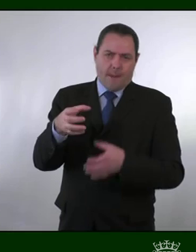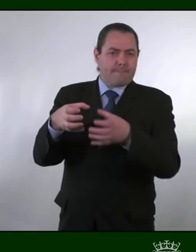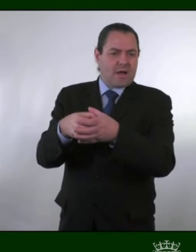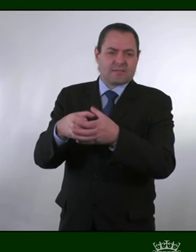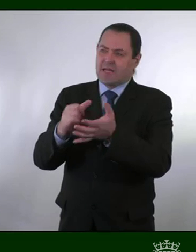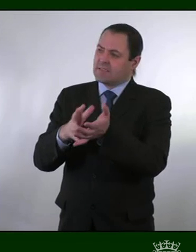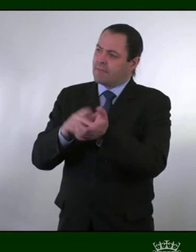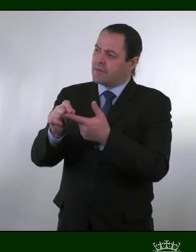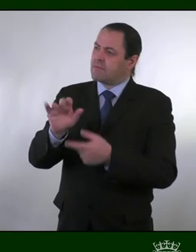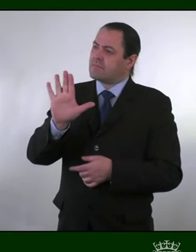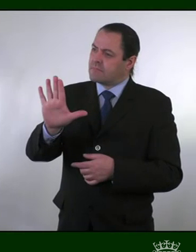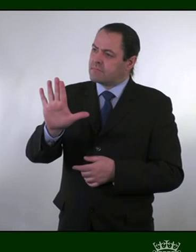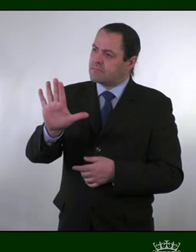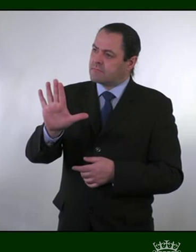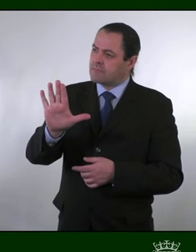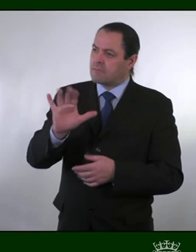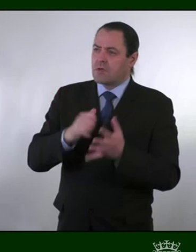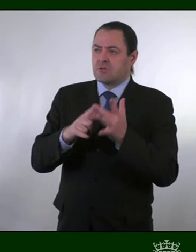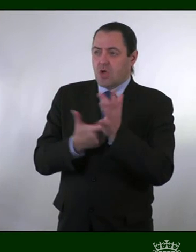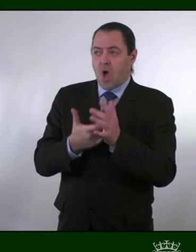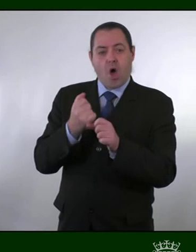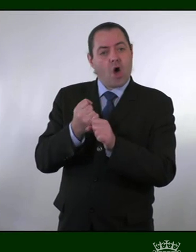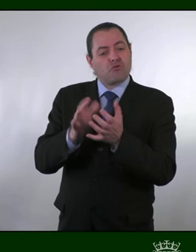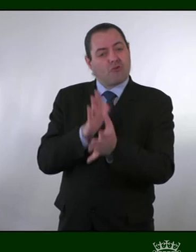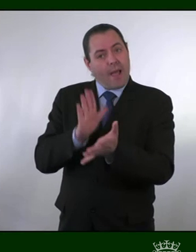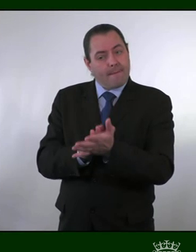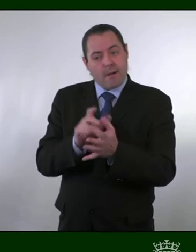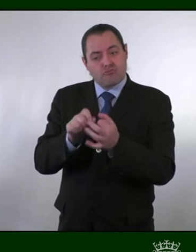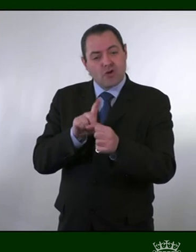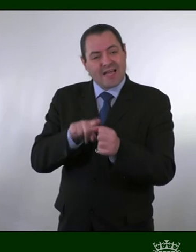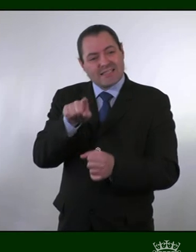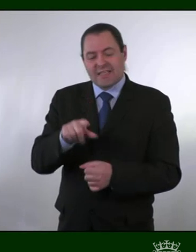I call Sir Graham Brady.